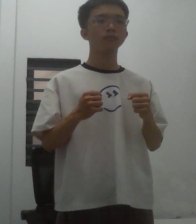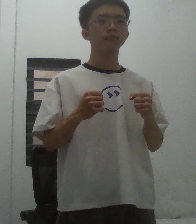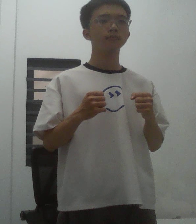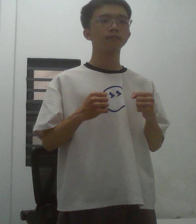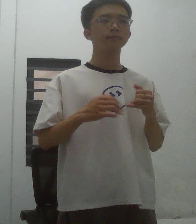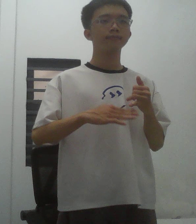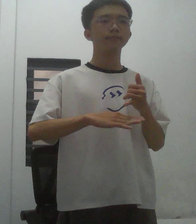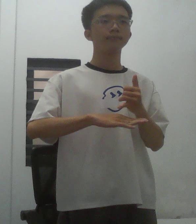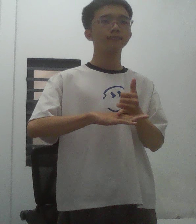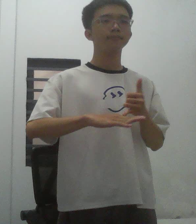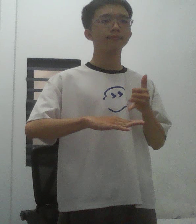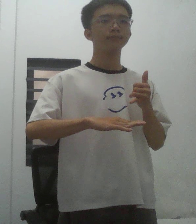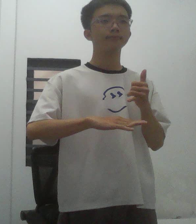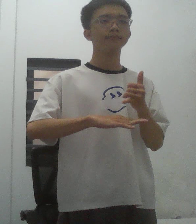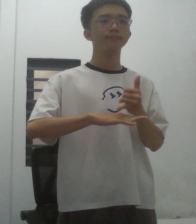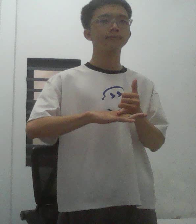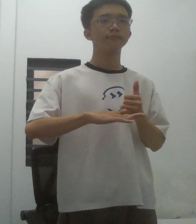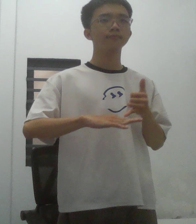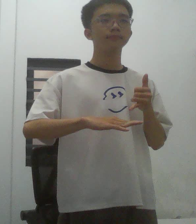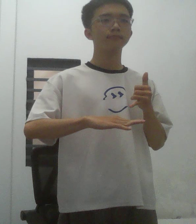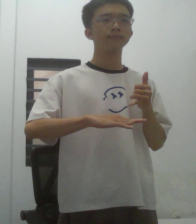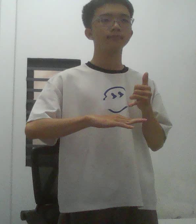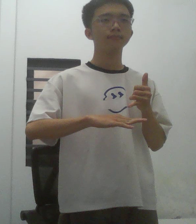cuoi tuan